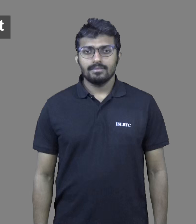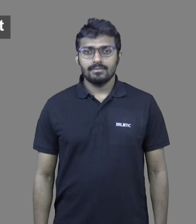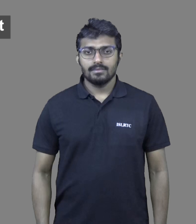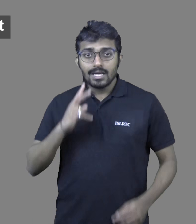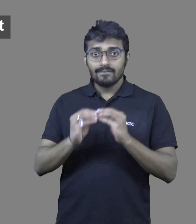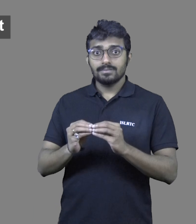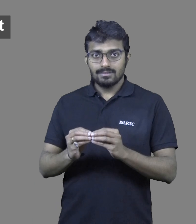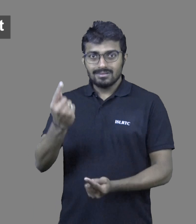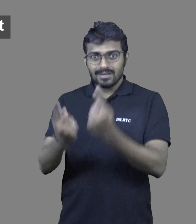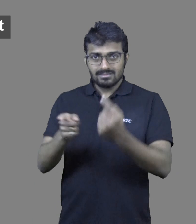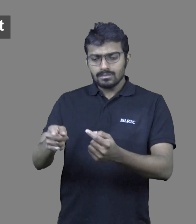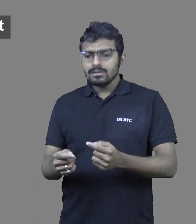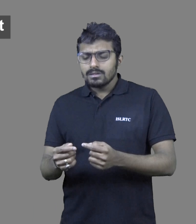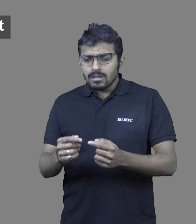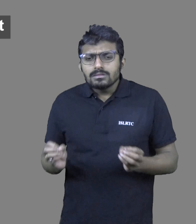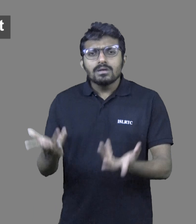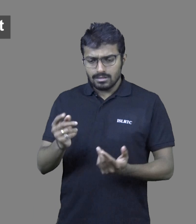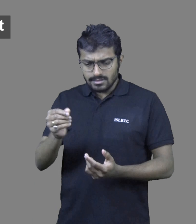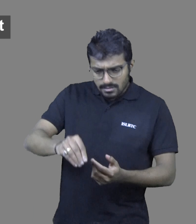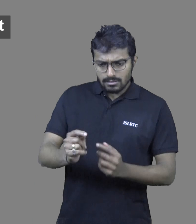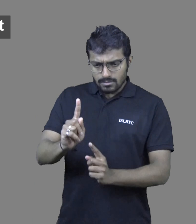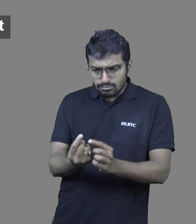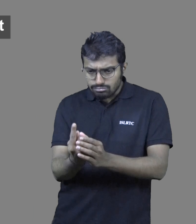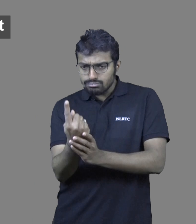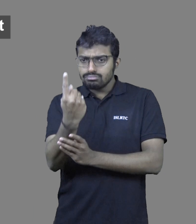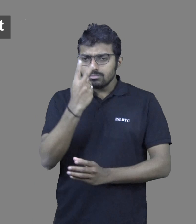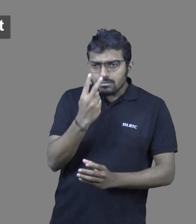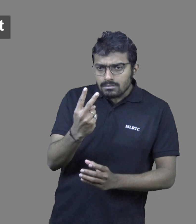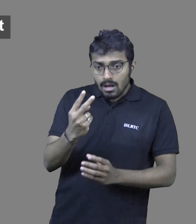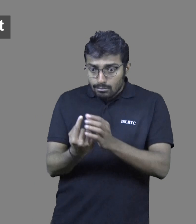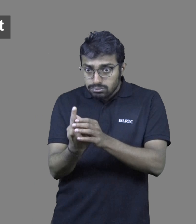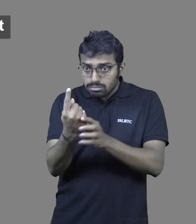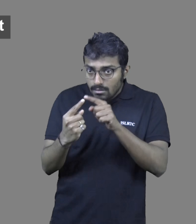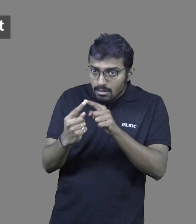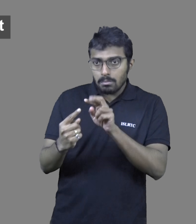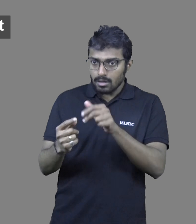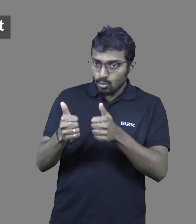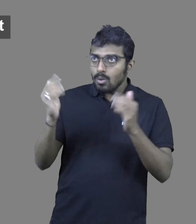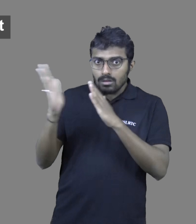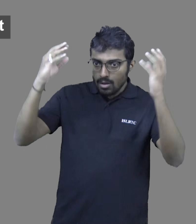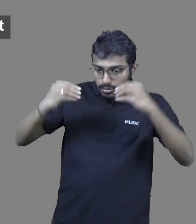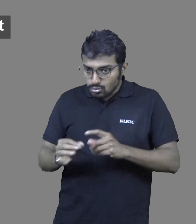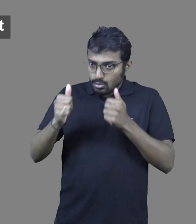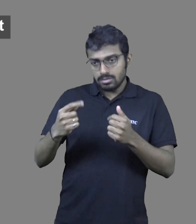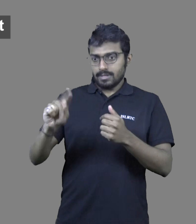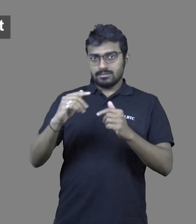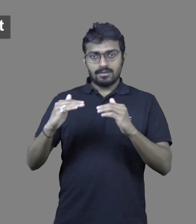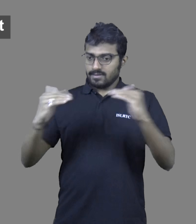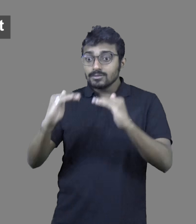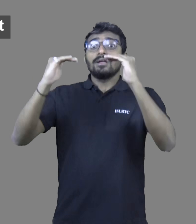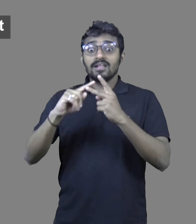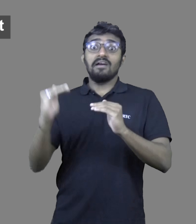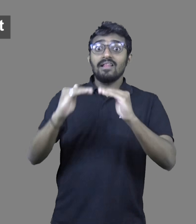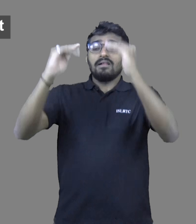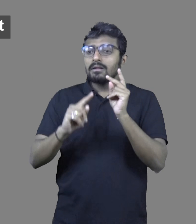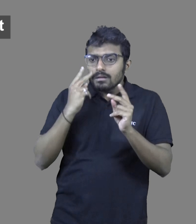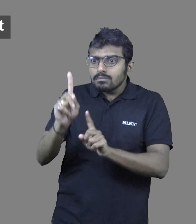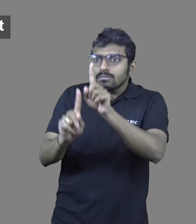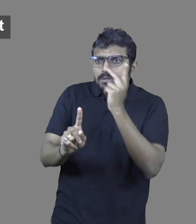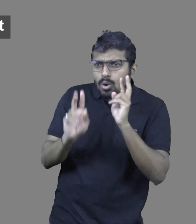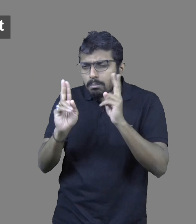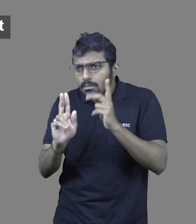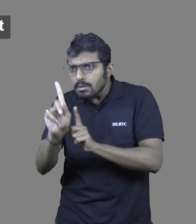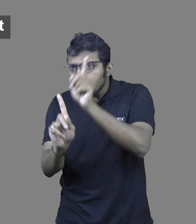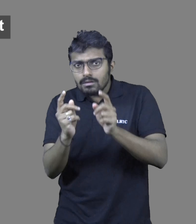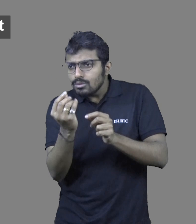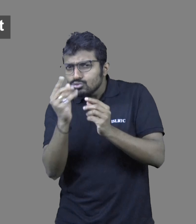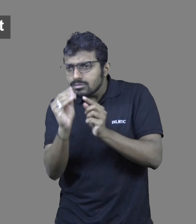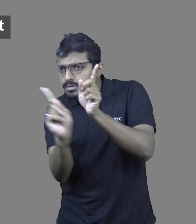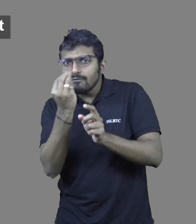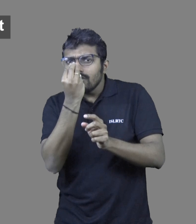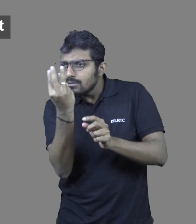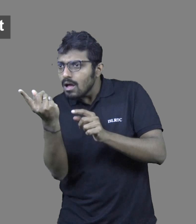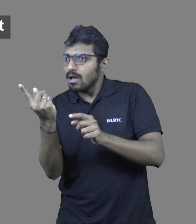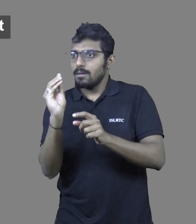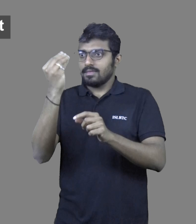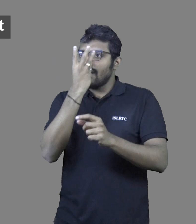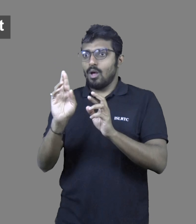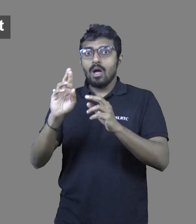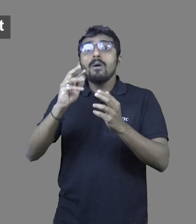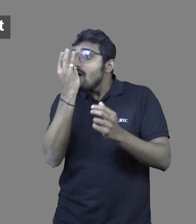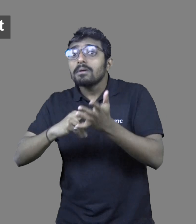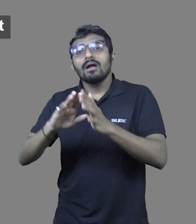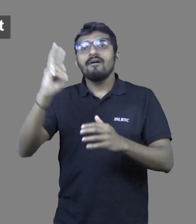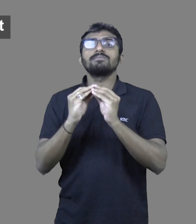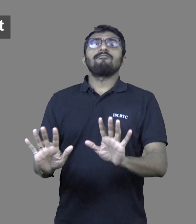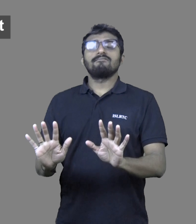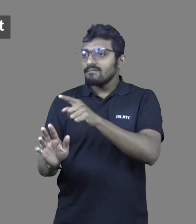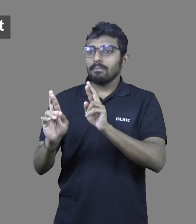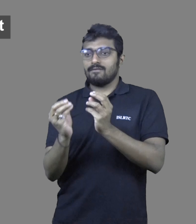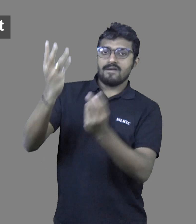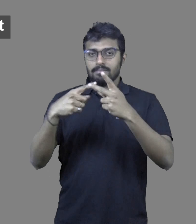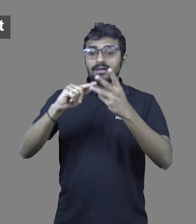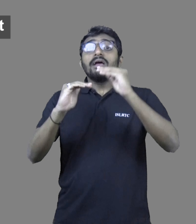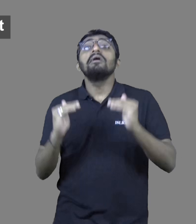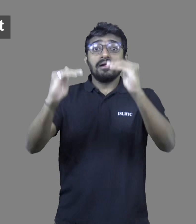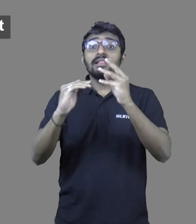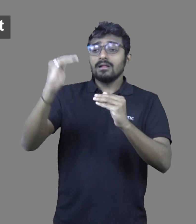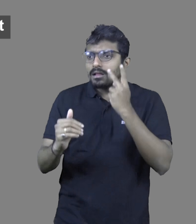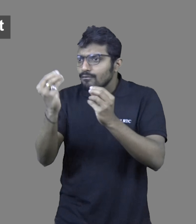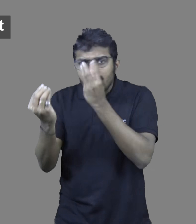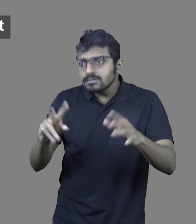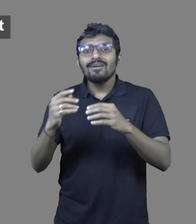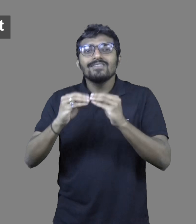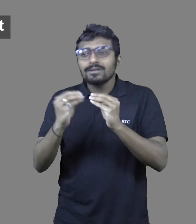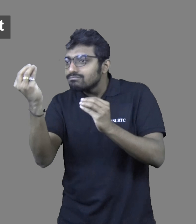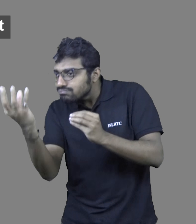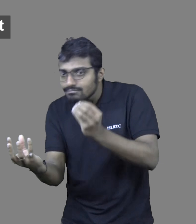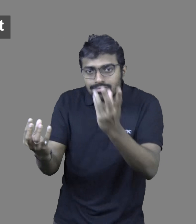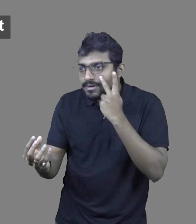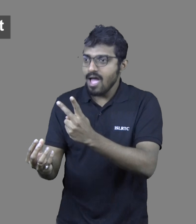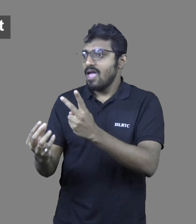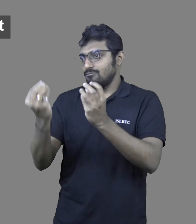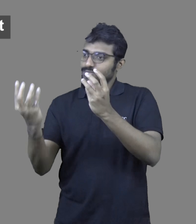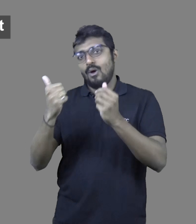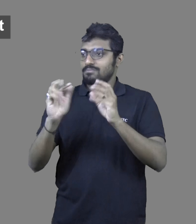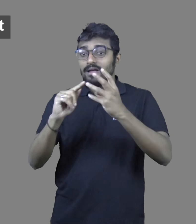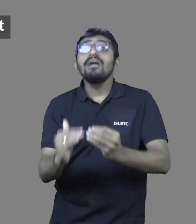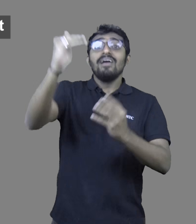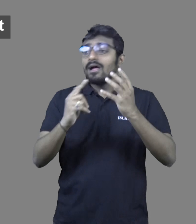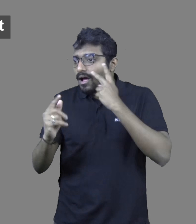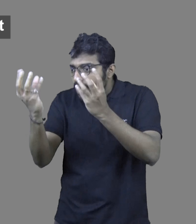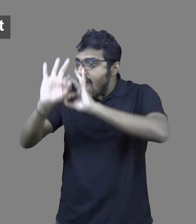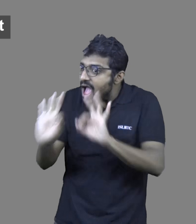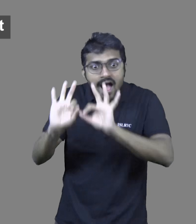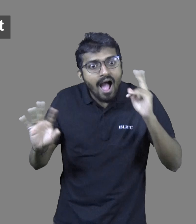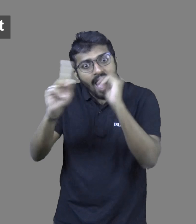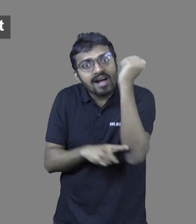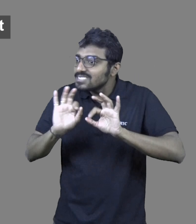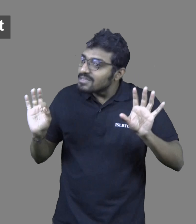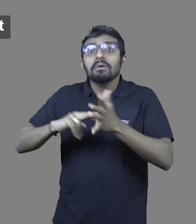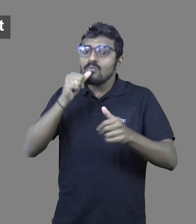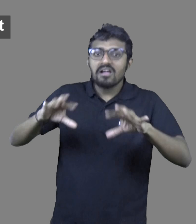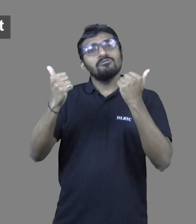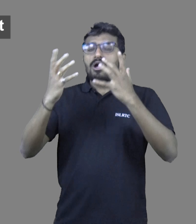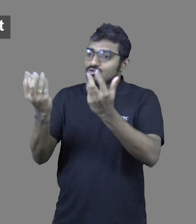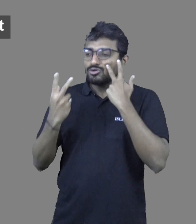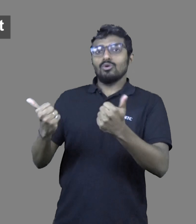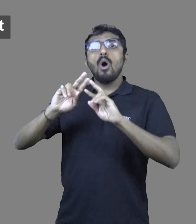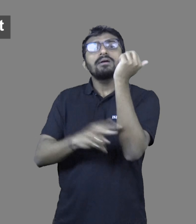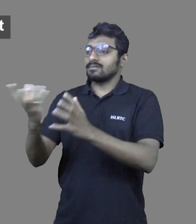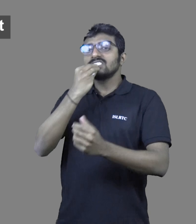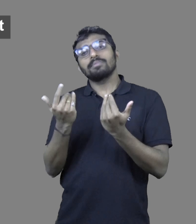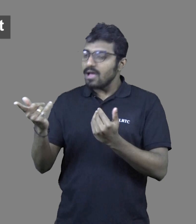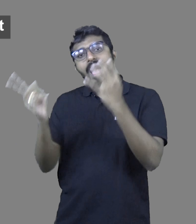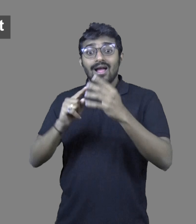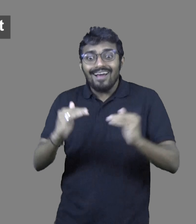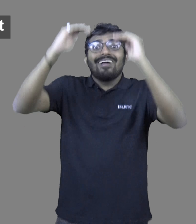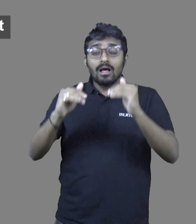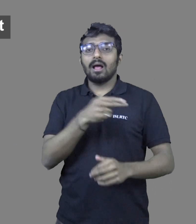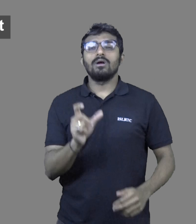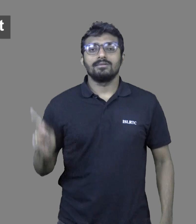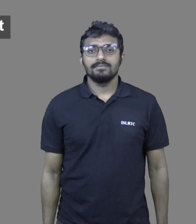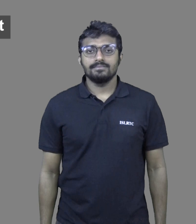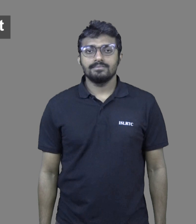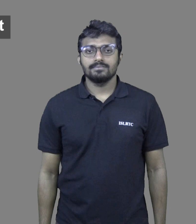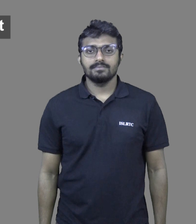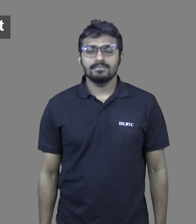Stage of Development